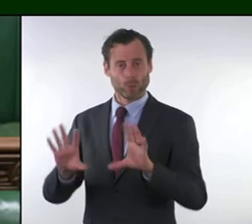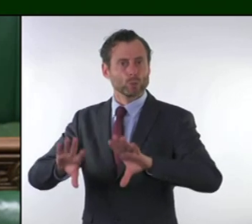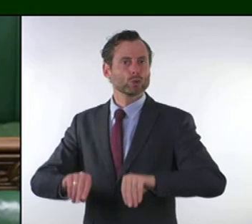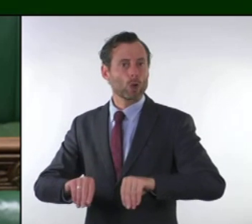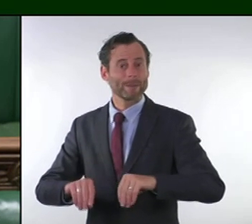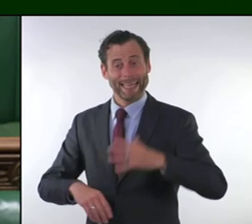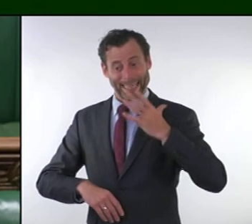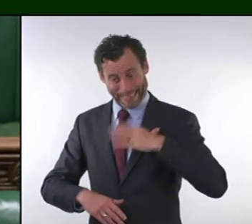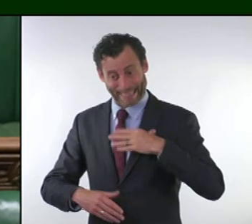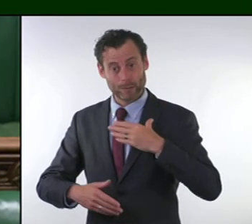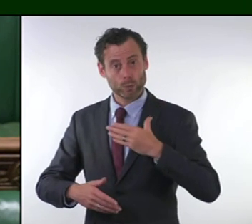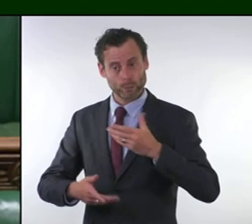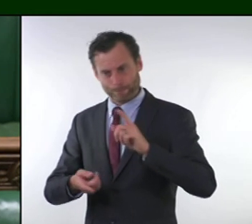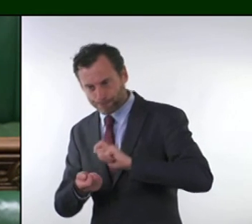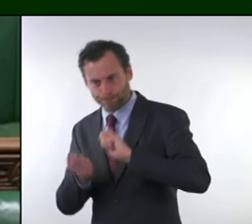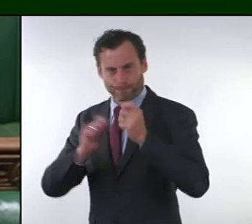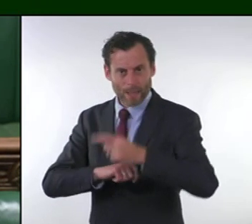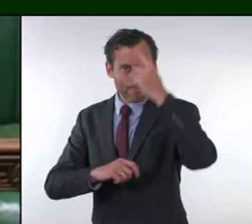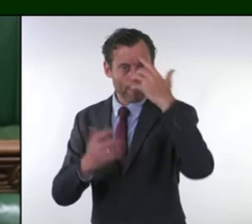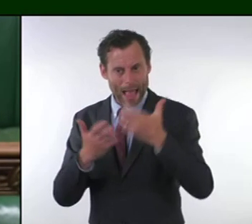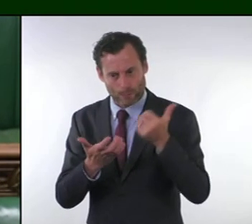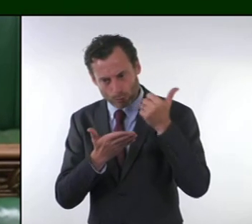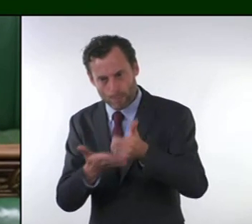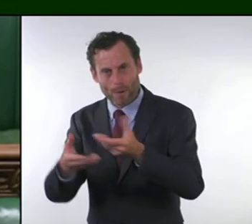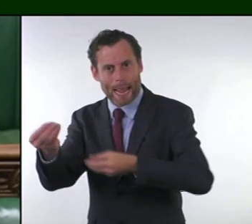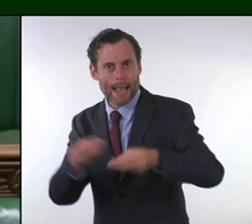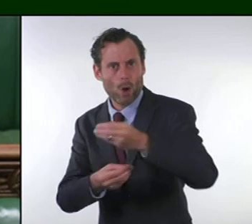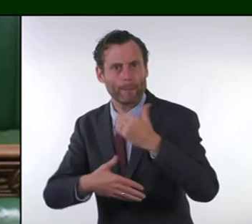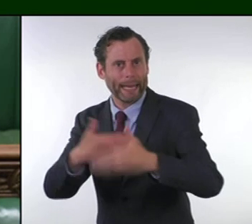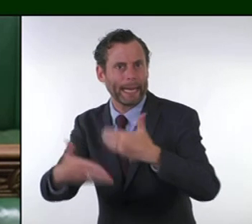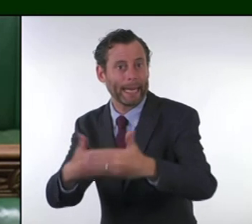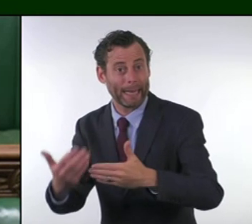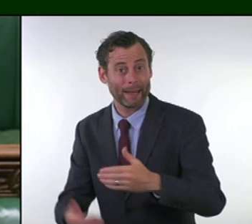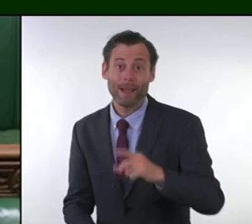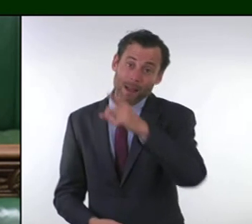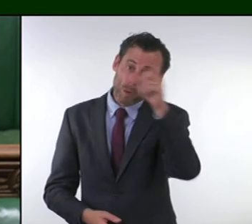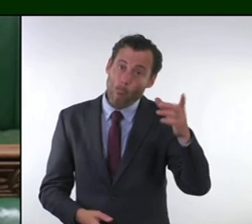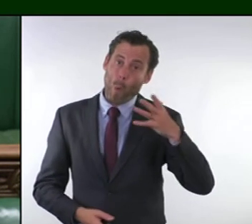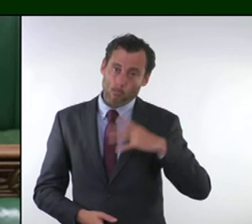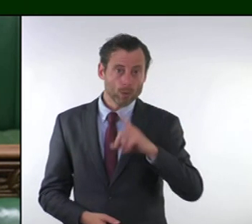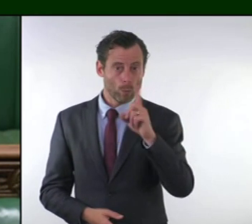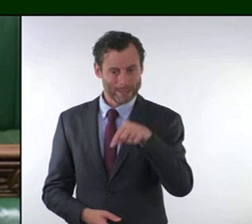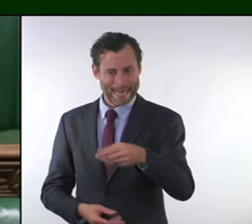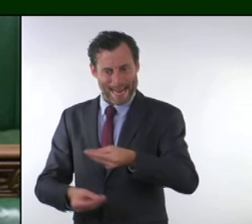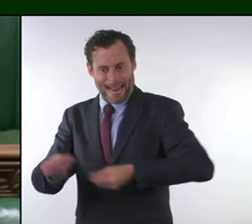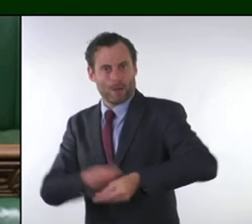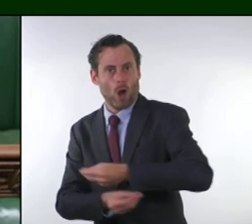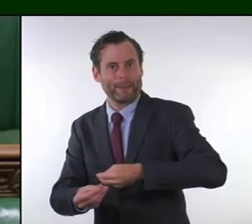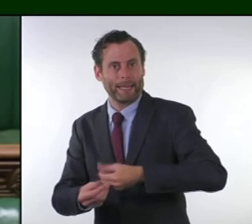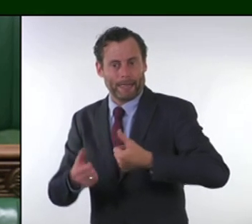We need to get our economy moving again. That is what I think the people of this country want to see, in a sustainable and cautious way.